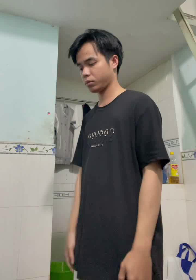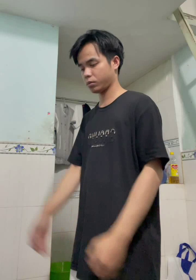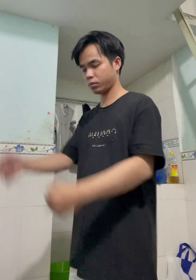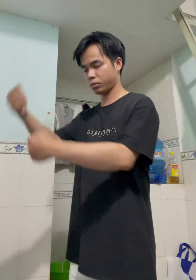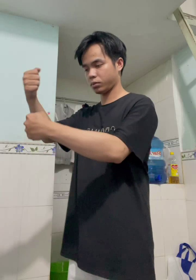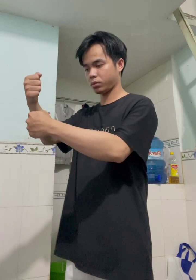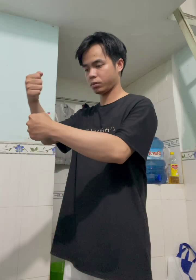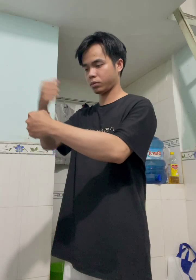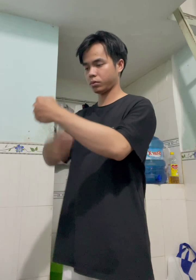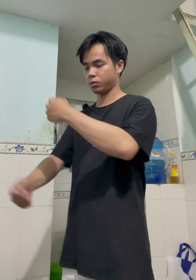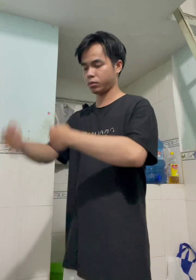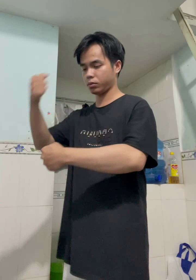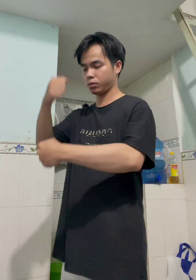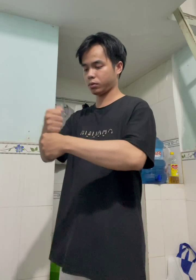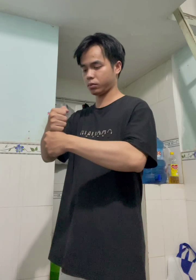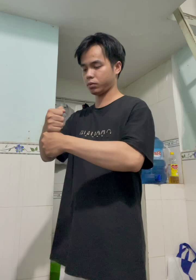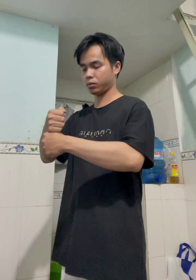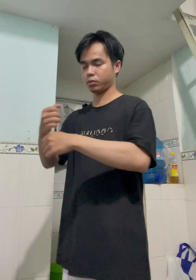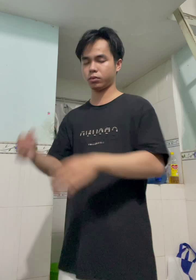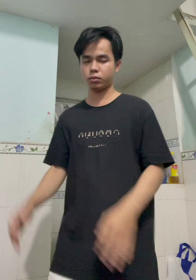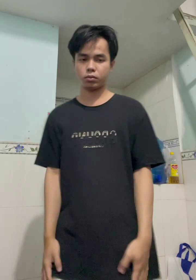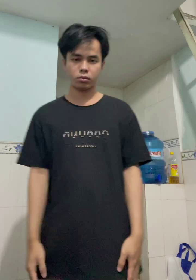nam